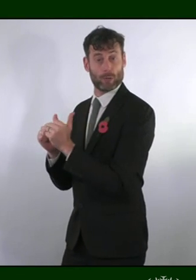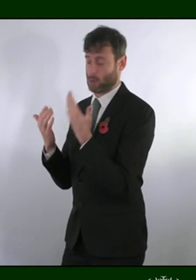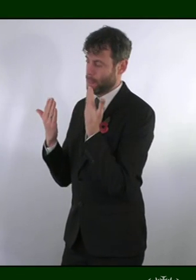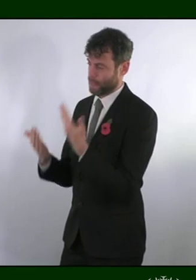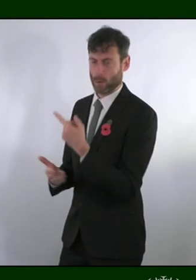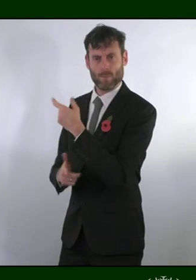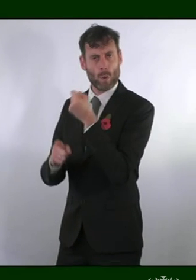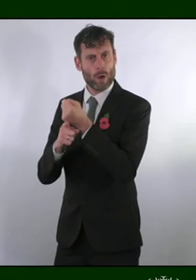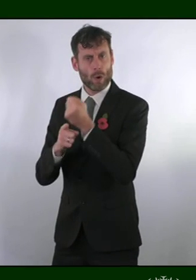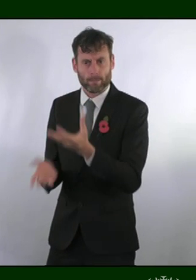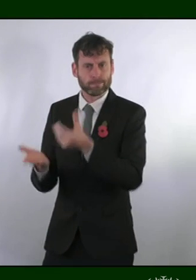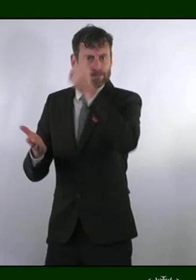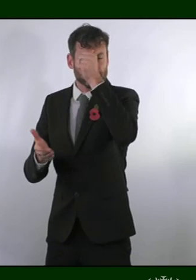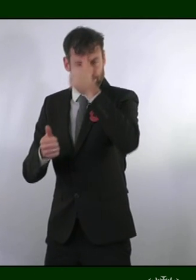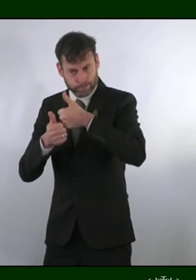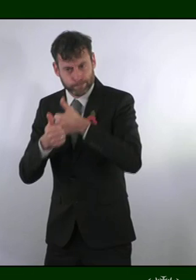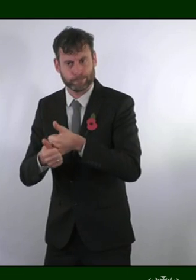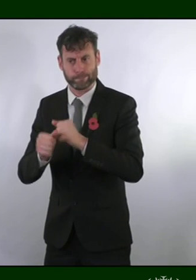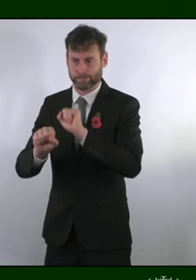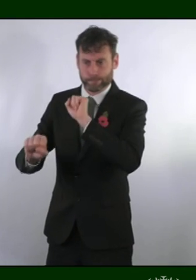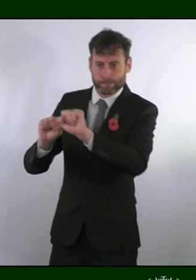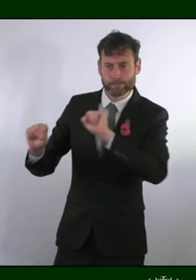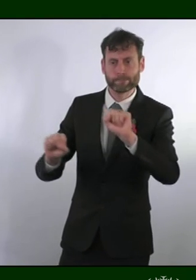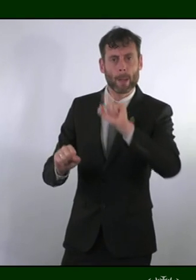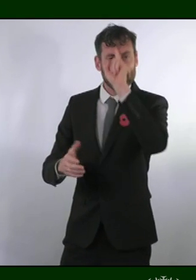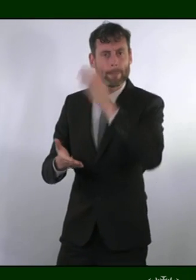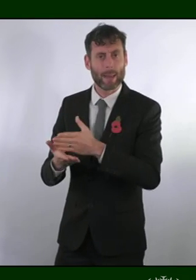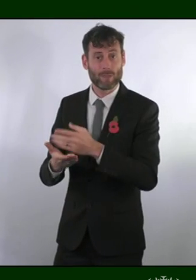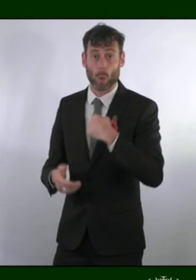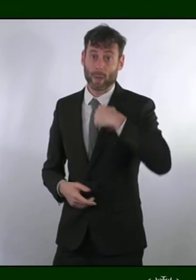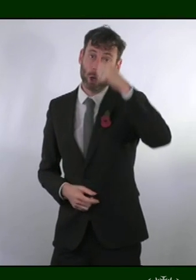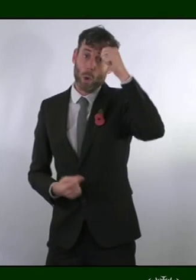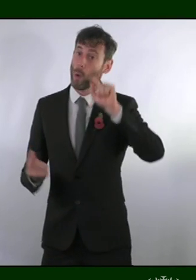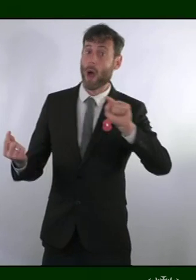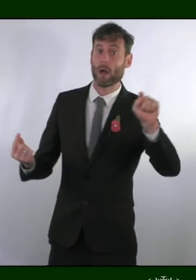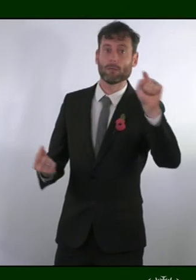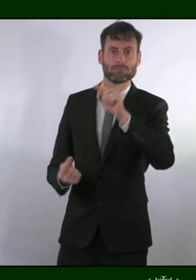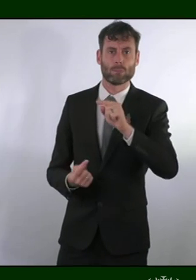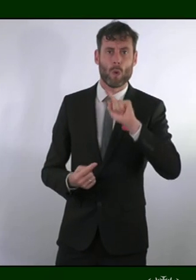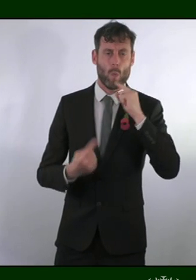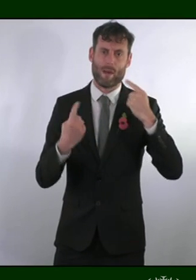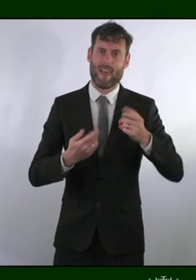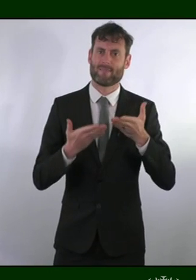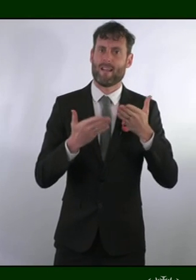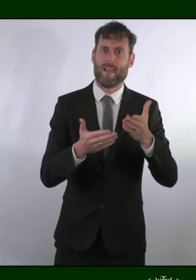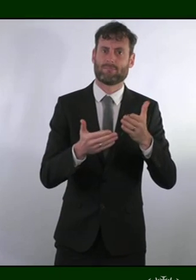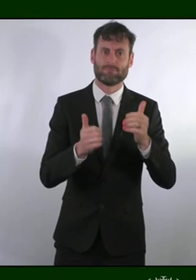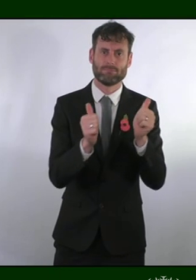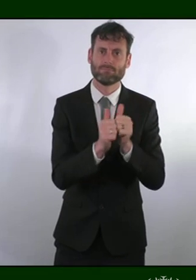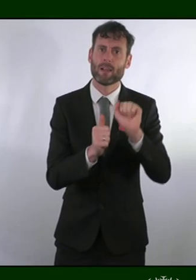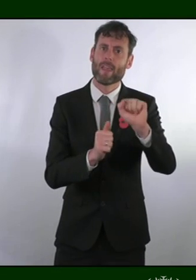We all know that wherever freedom of belief is under attack, other human rights are under attack as well.